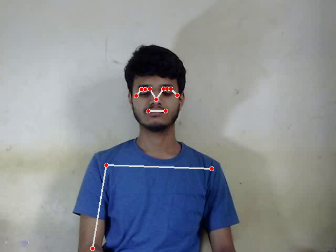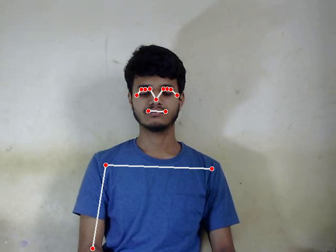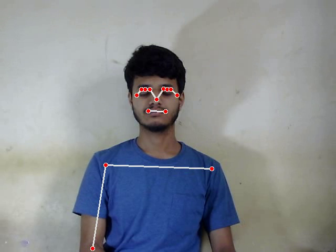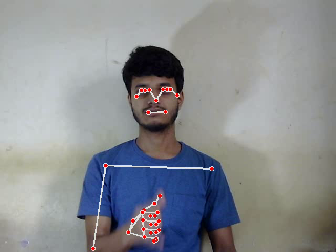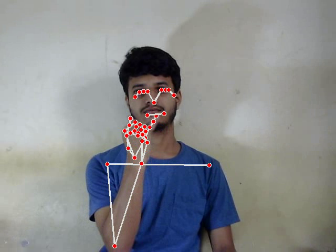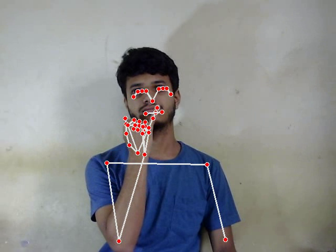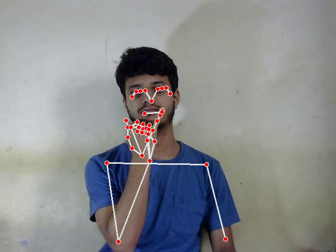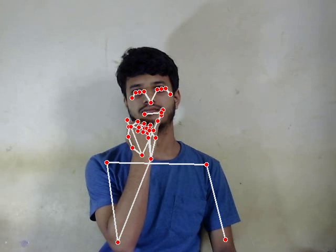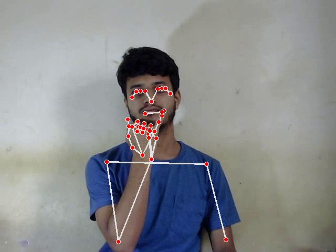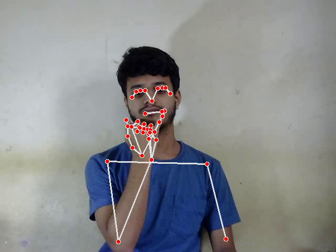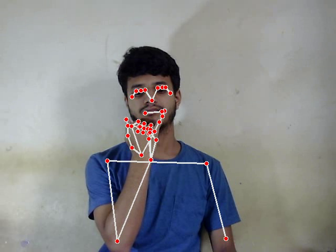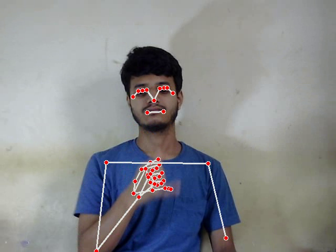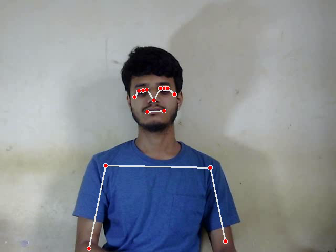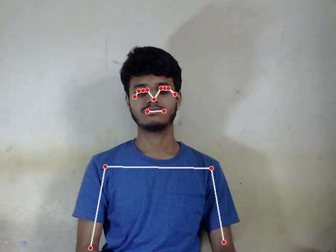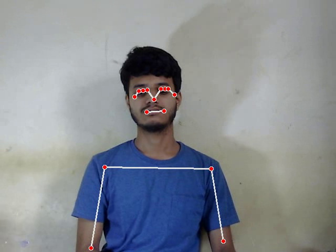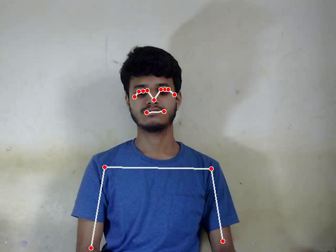wrong